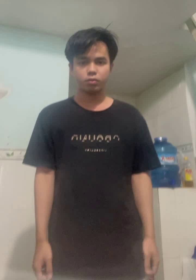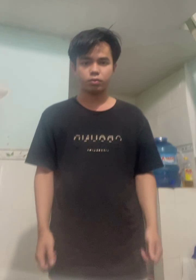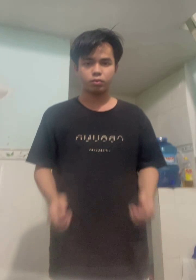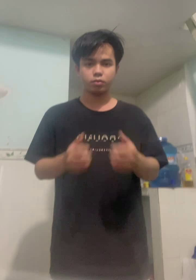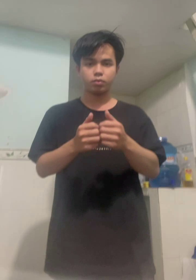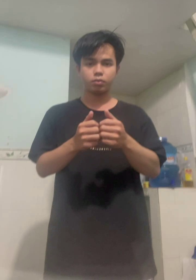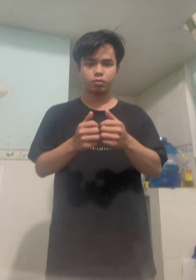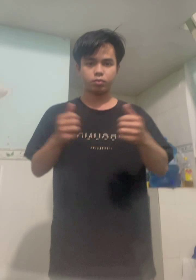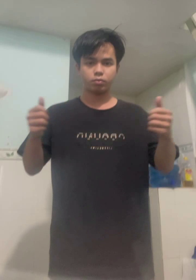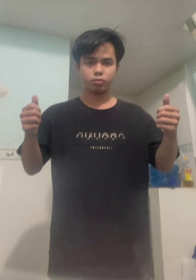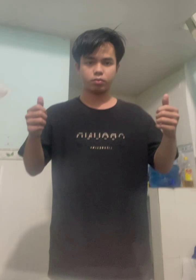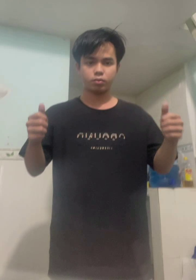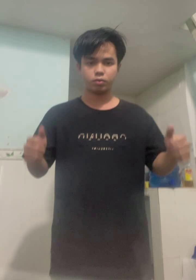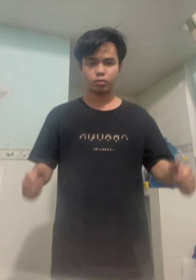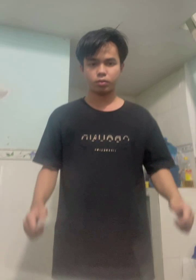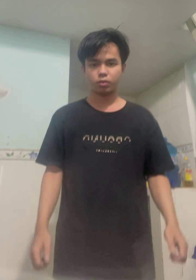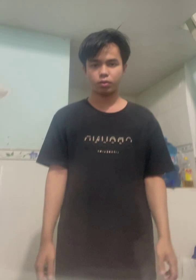chia cat